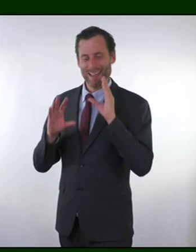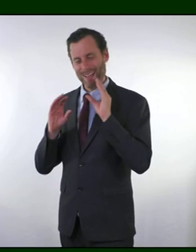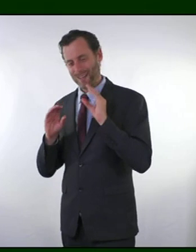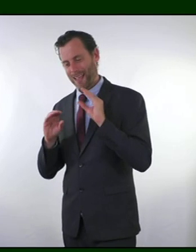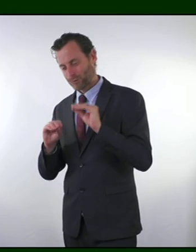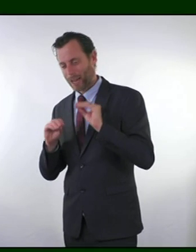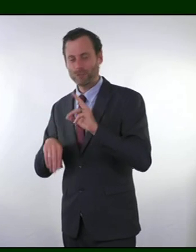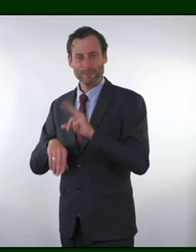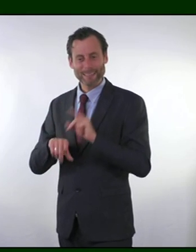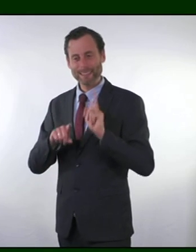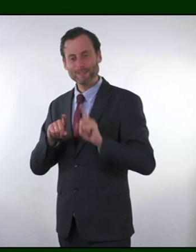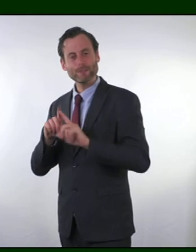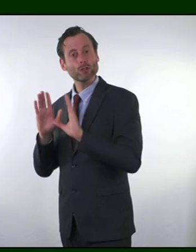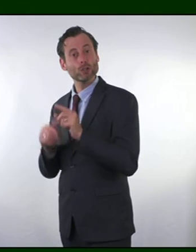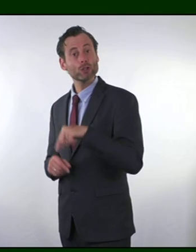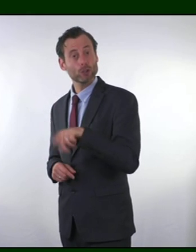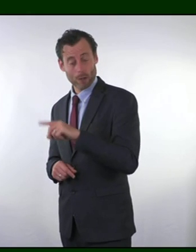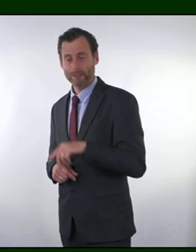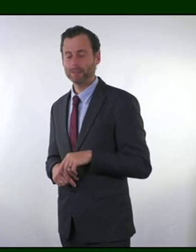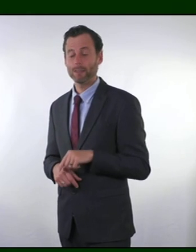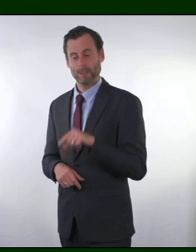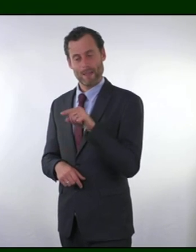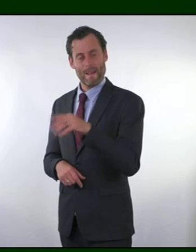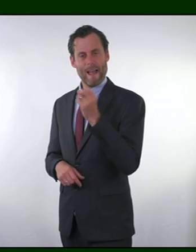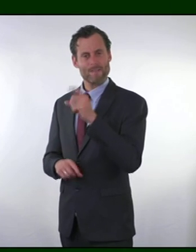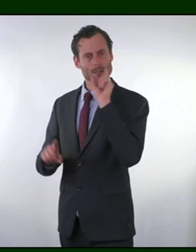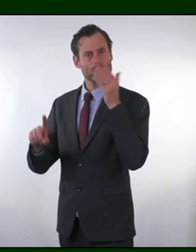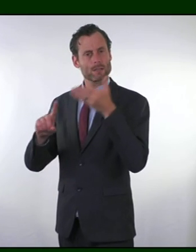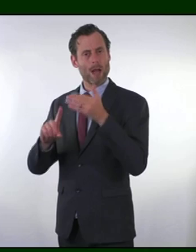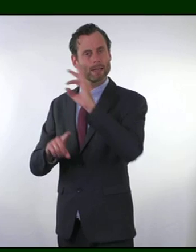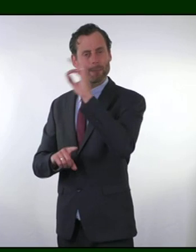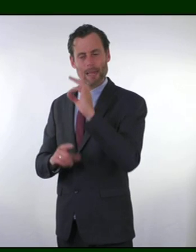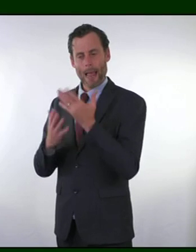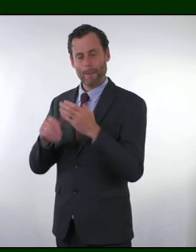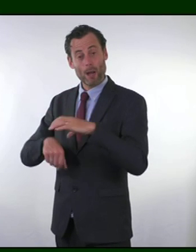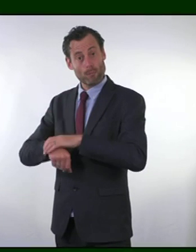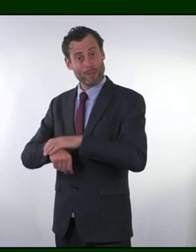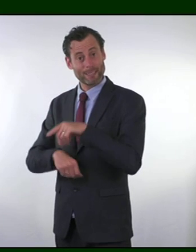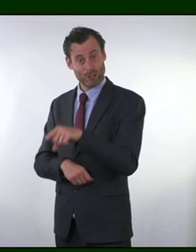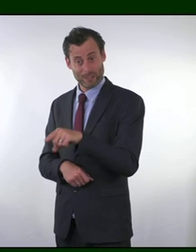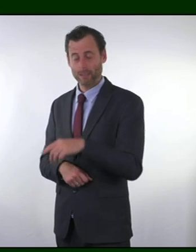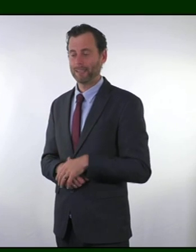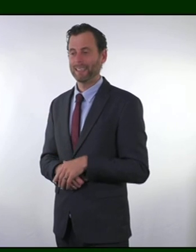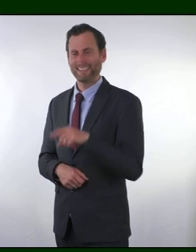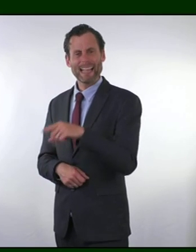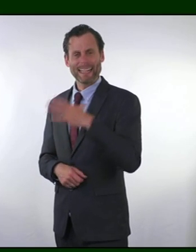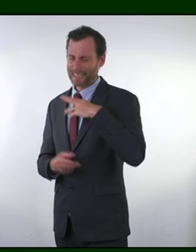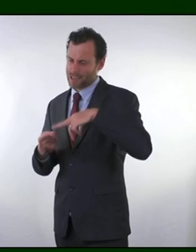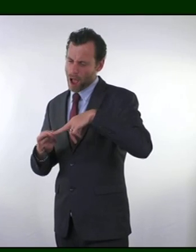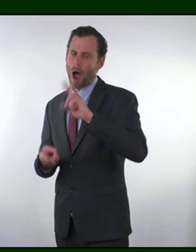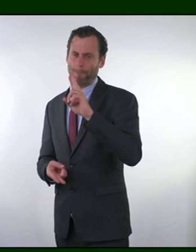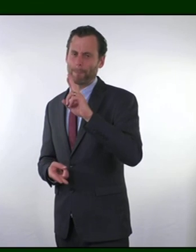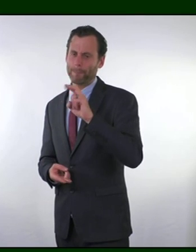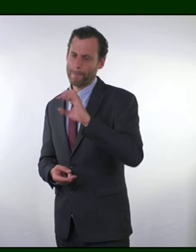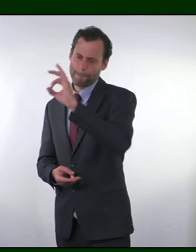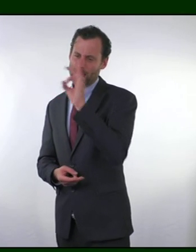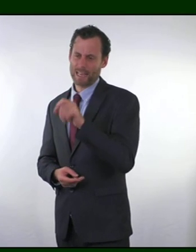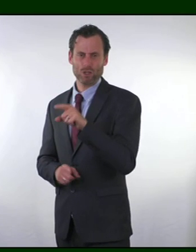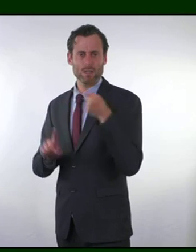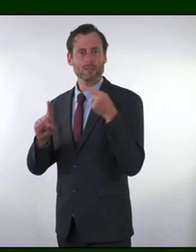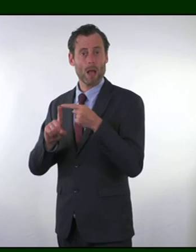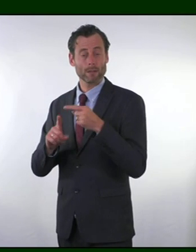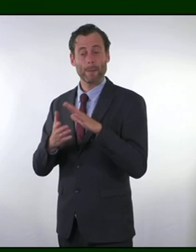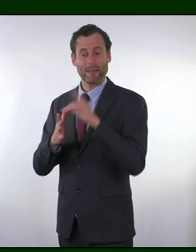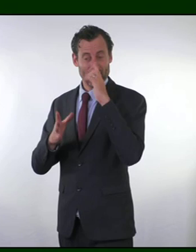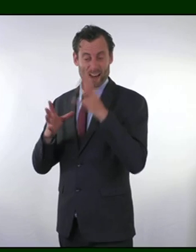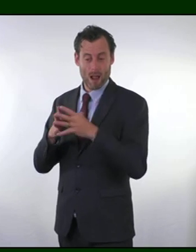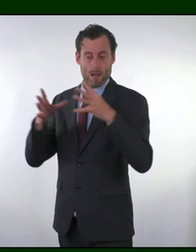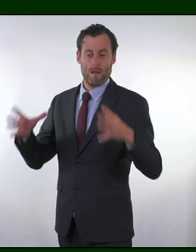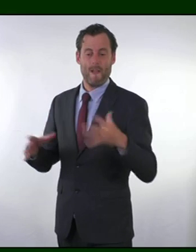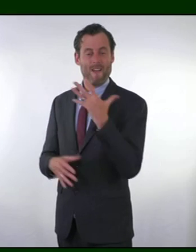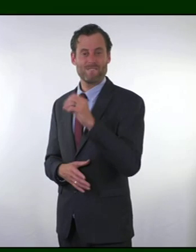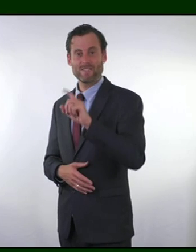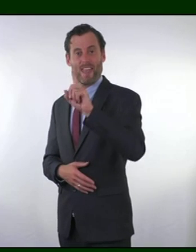Will he consider raising the target by 5%, which would create 4,000 new apprenticeships in 2020-21, based on hiring 50,000 new members of staff in the public sector?